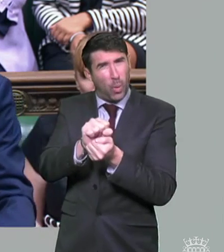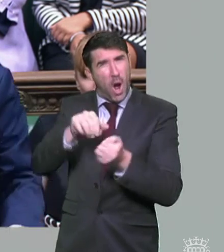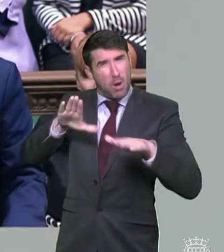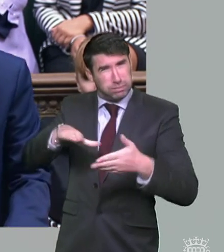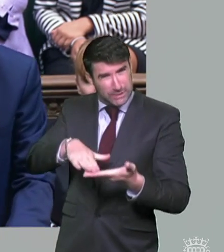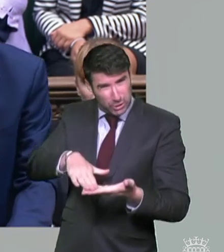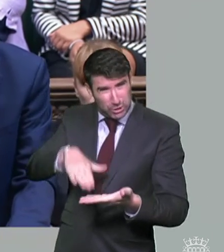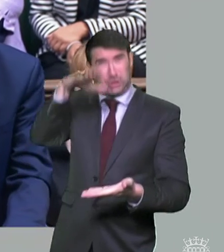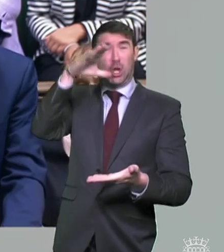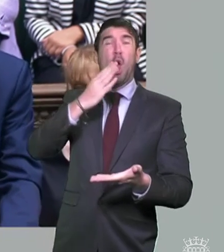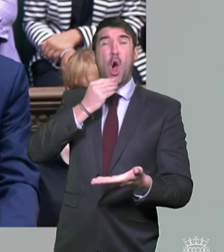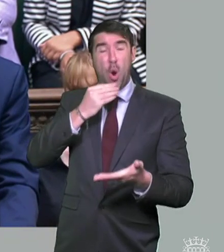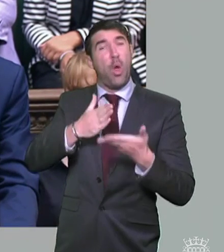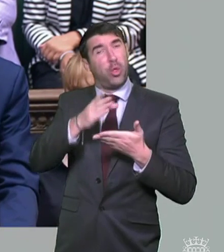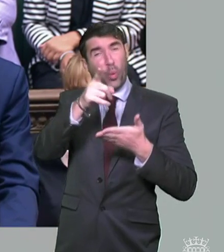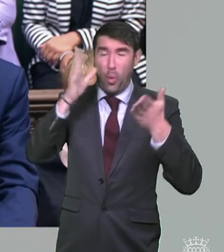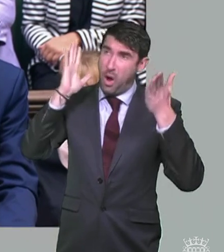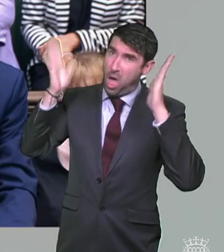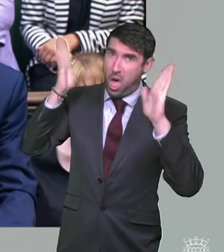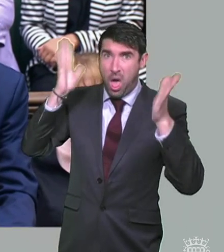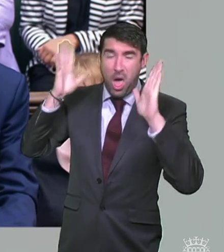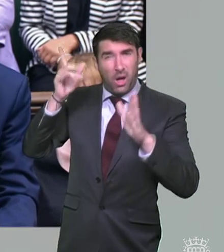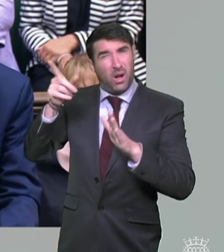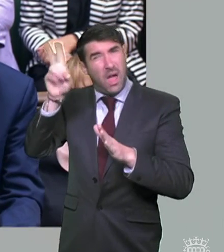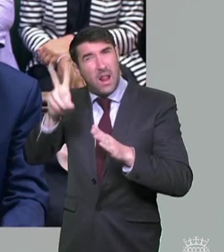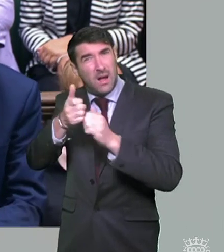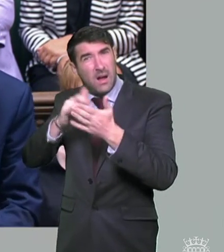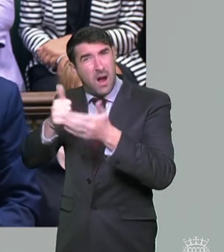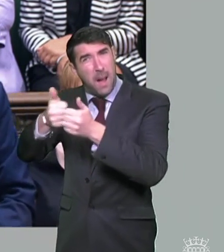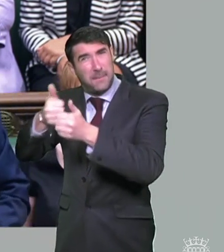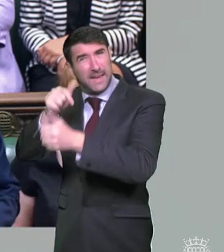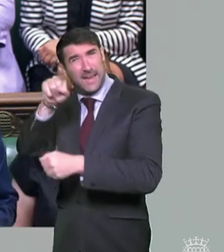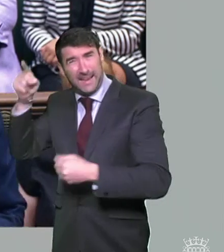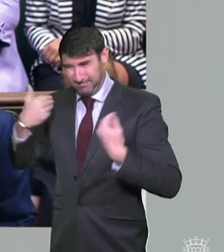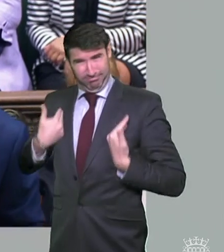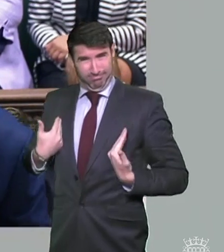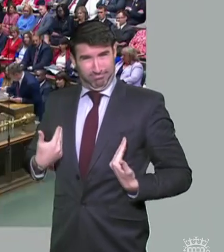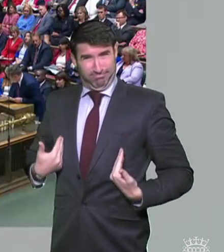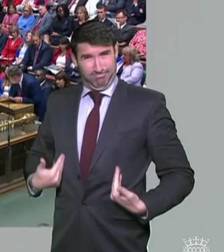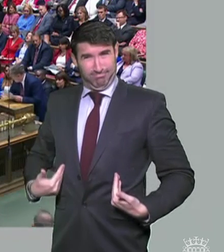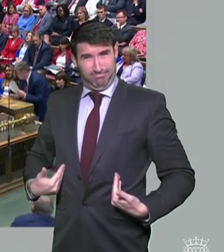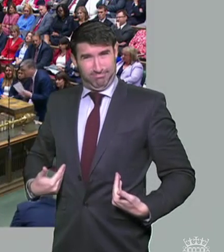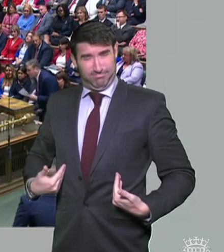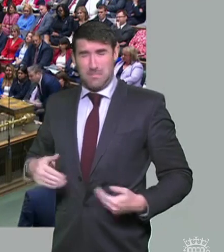On that topic, how much would her planned corporation tax cut hand out to companies?